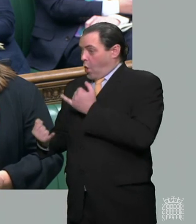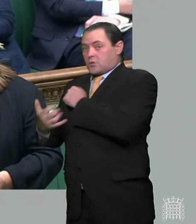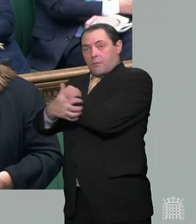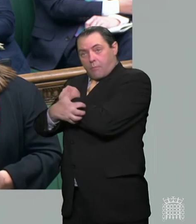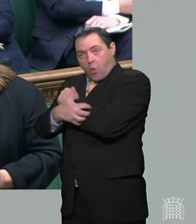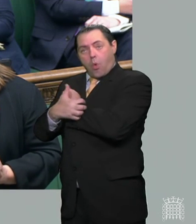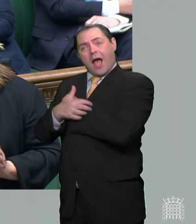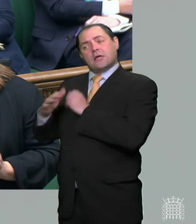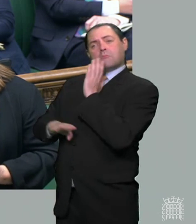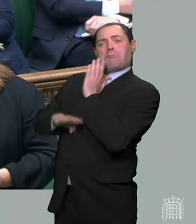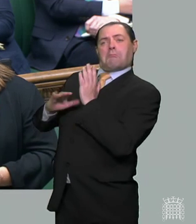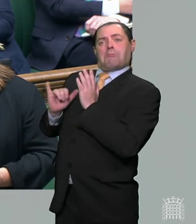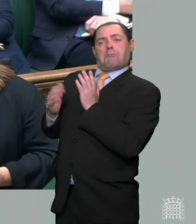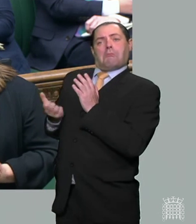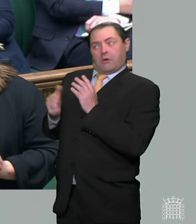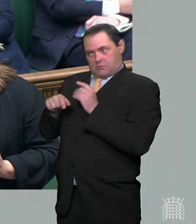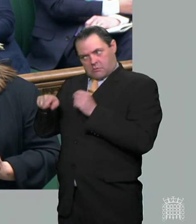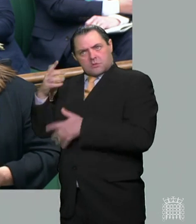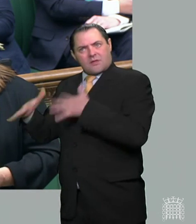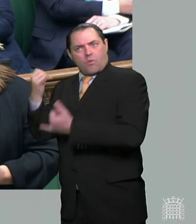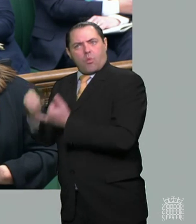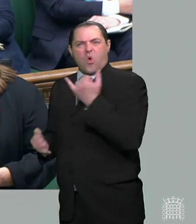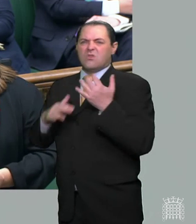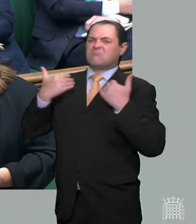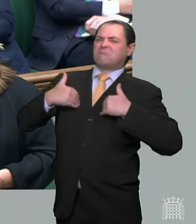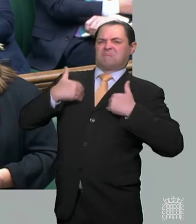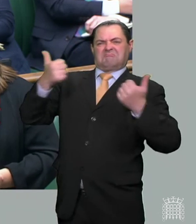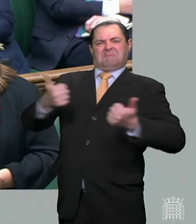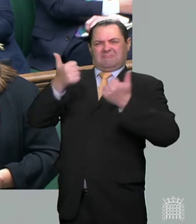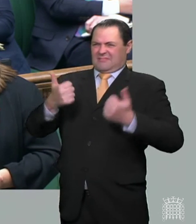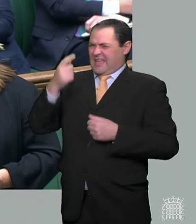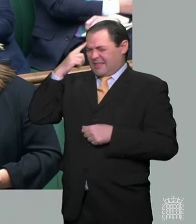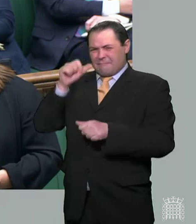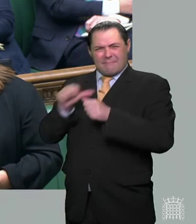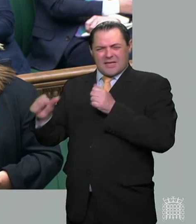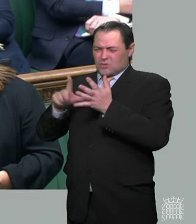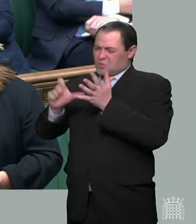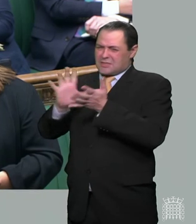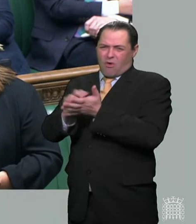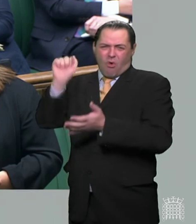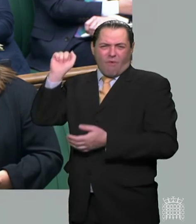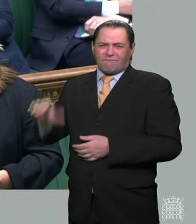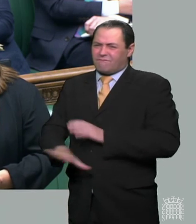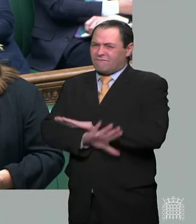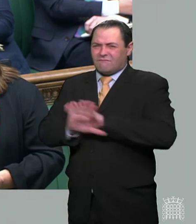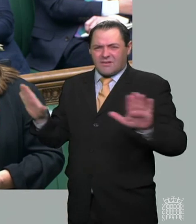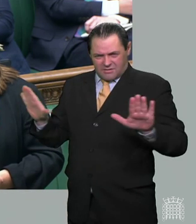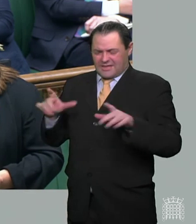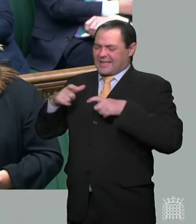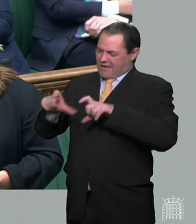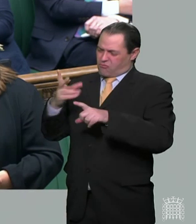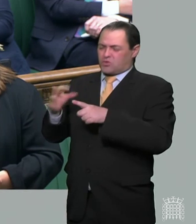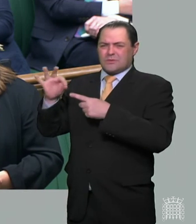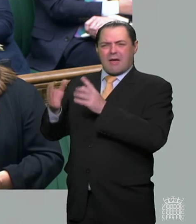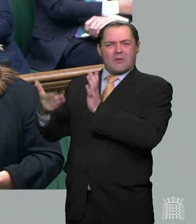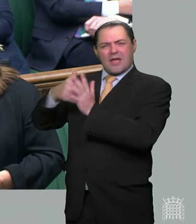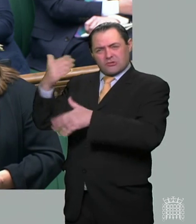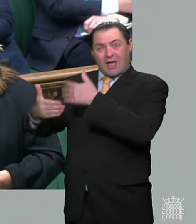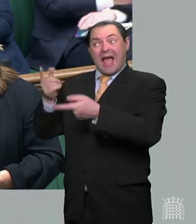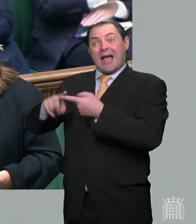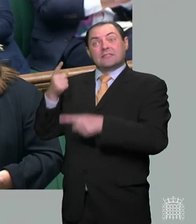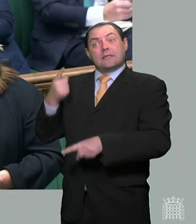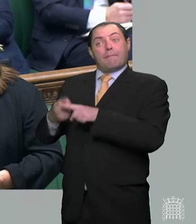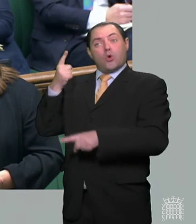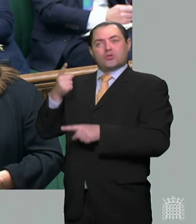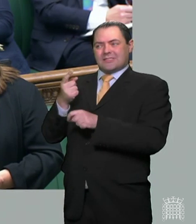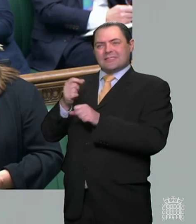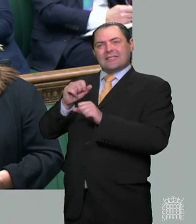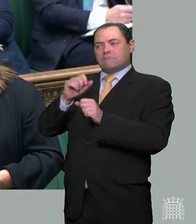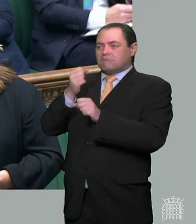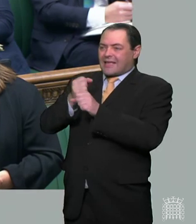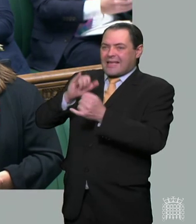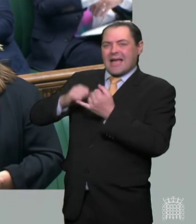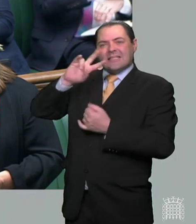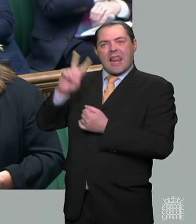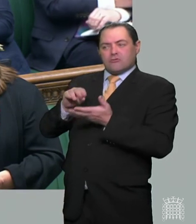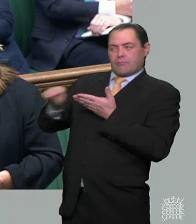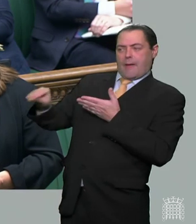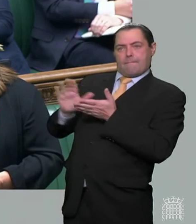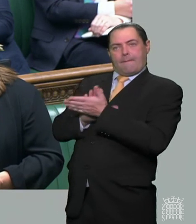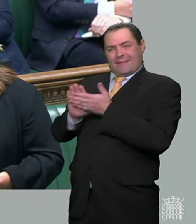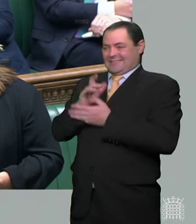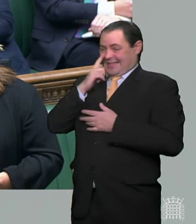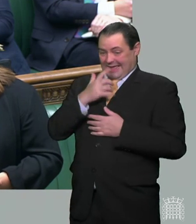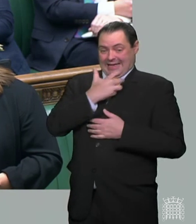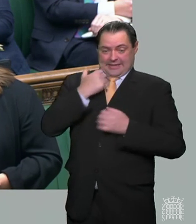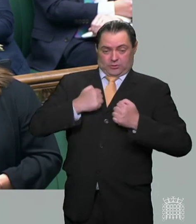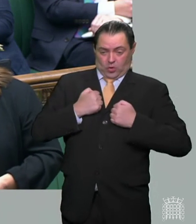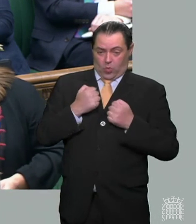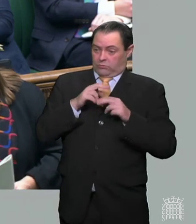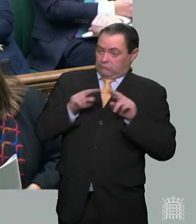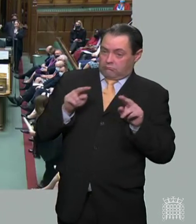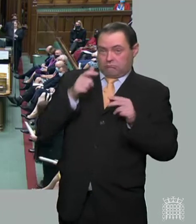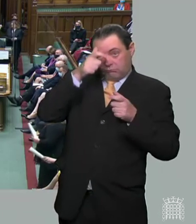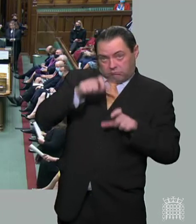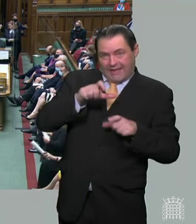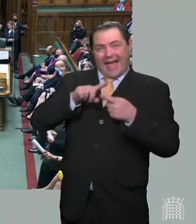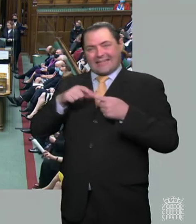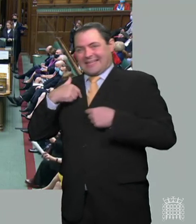Does the Deputy Prime Minister agree that it is time to scrap Tory cuts to universal credit and to introduce an emergency energy payment for lower-income families, so that no one has to choose between heating and eating this winter?